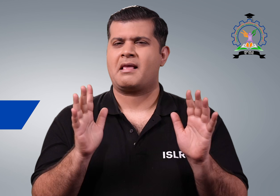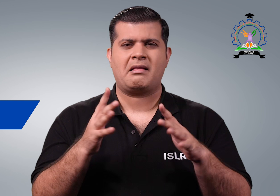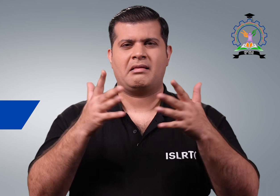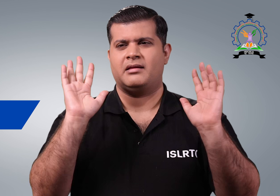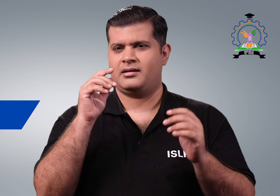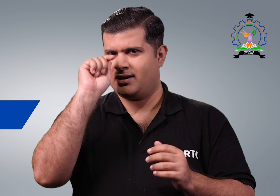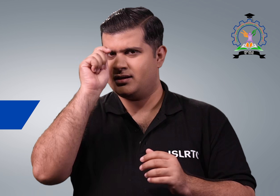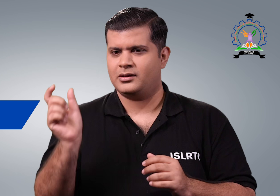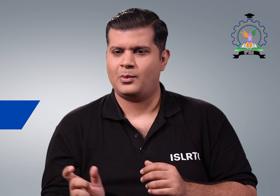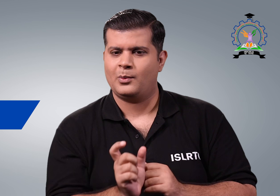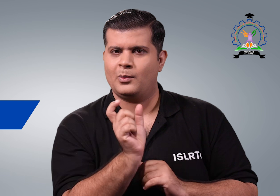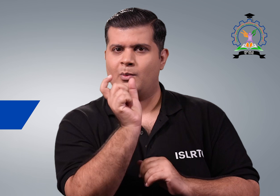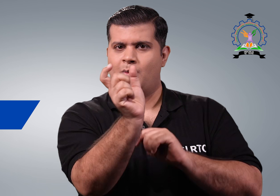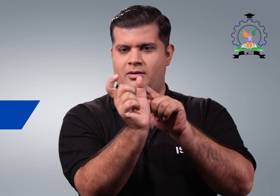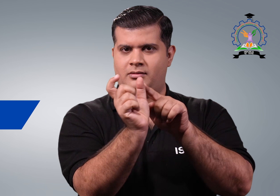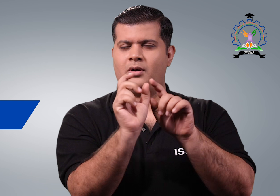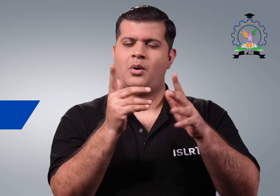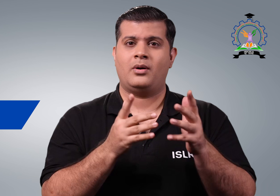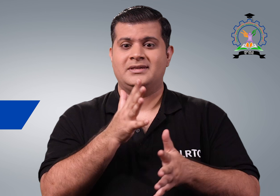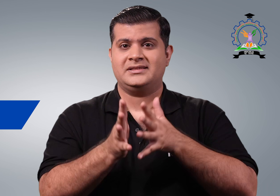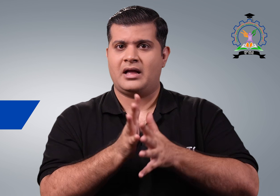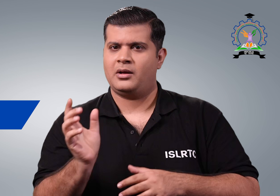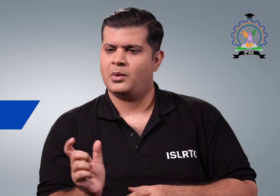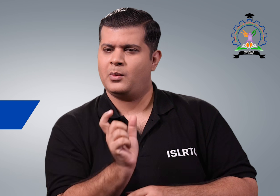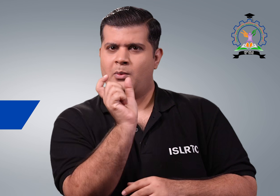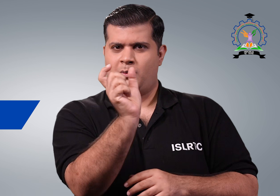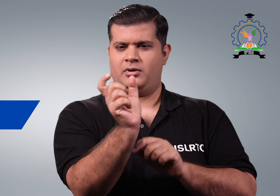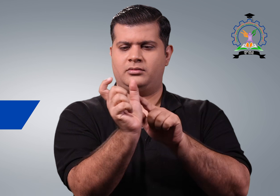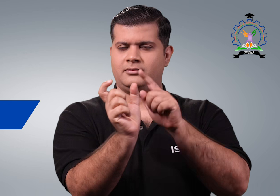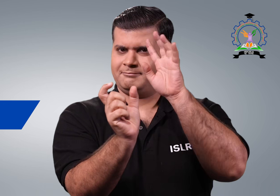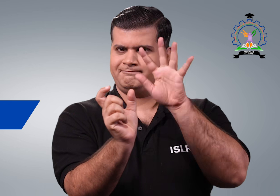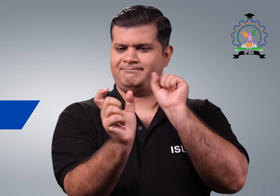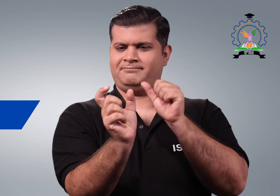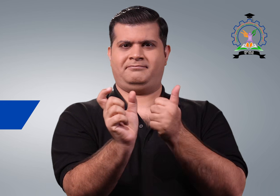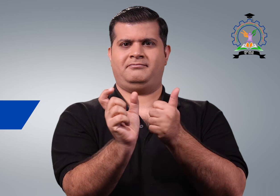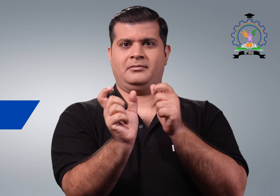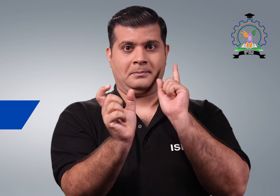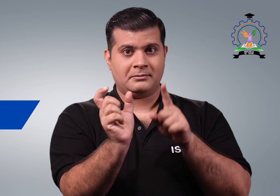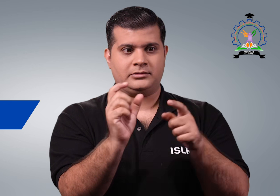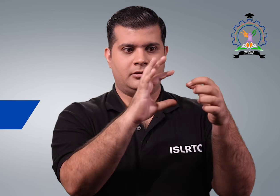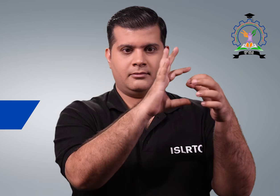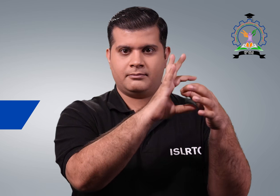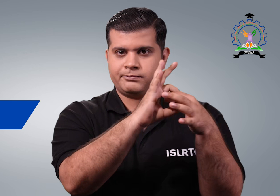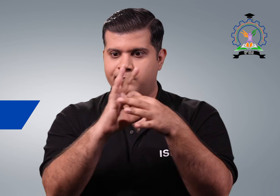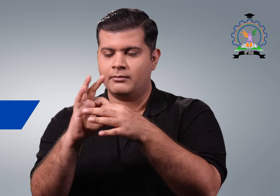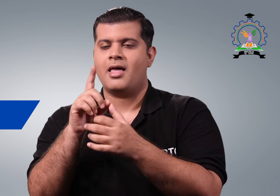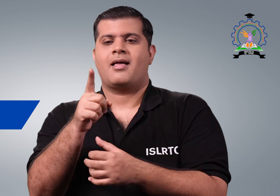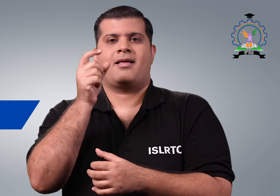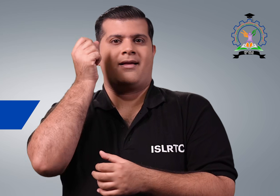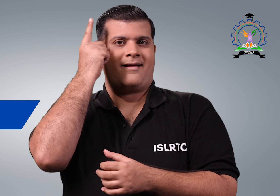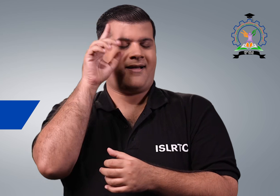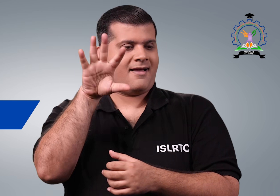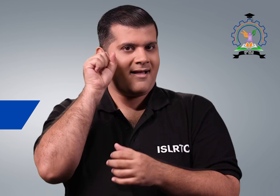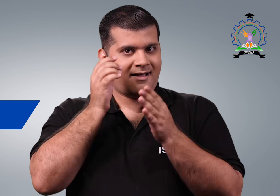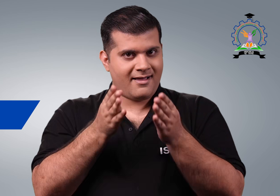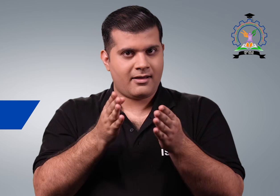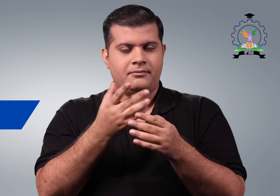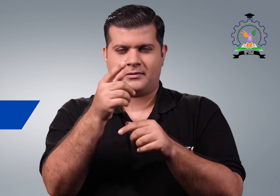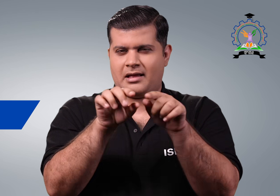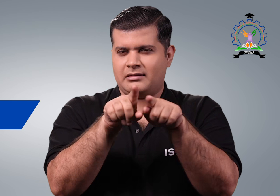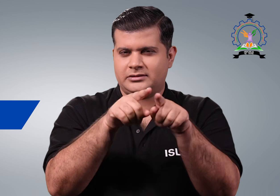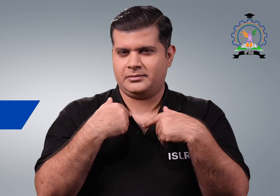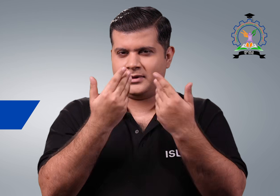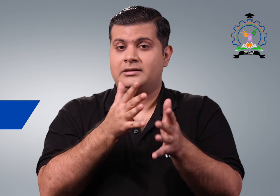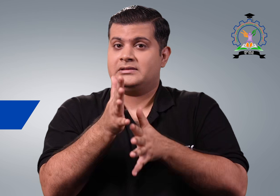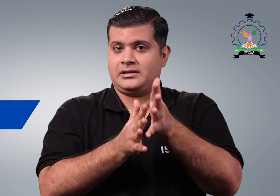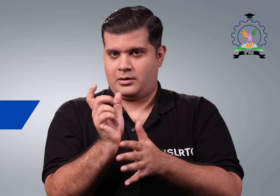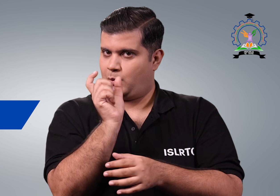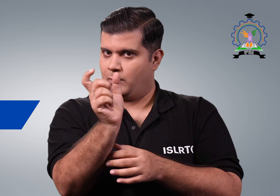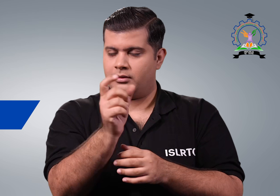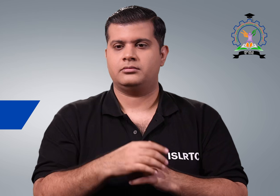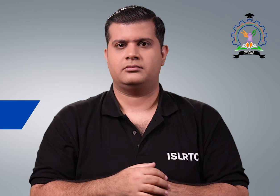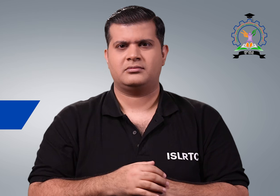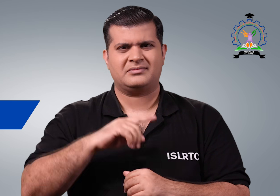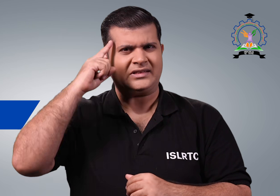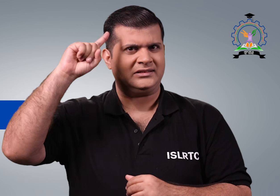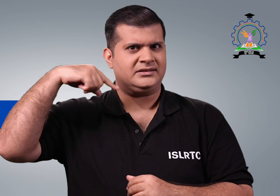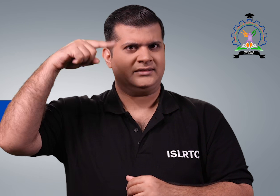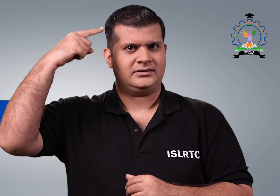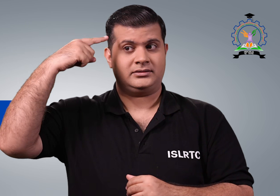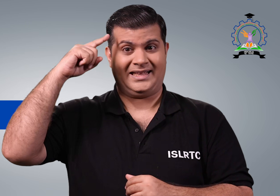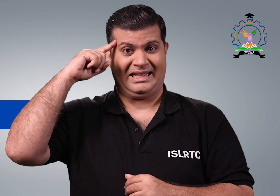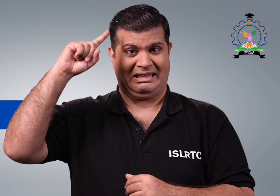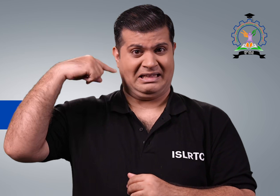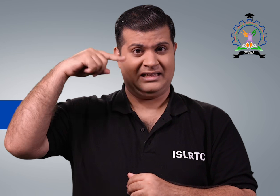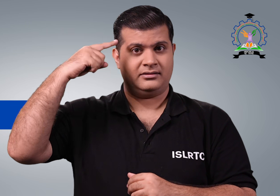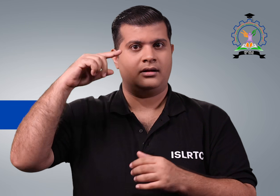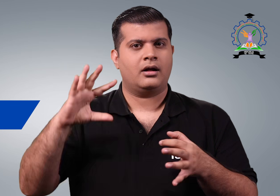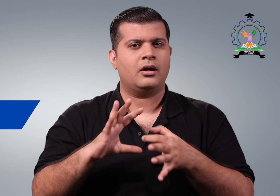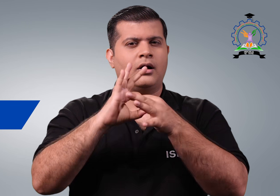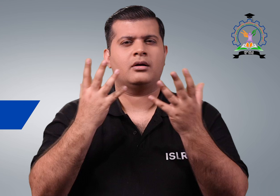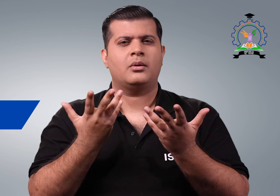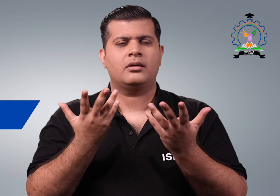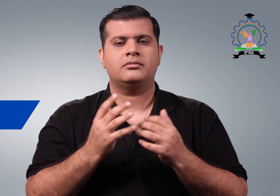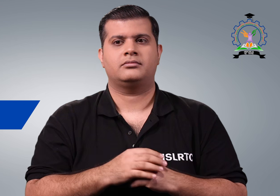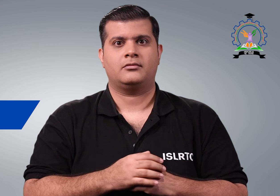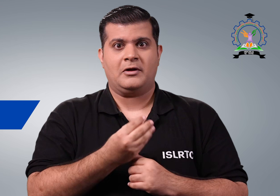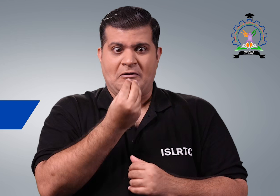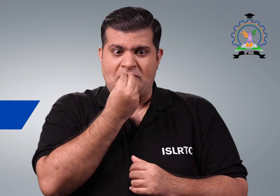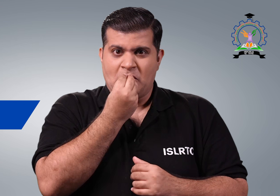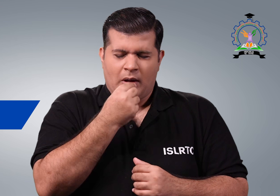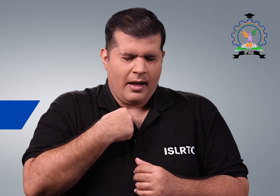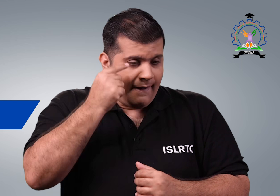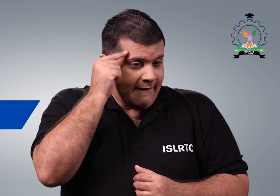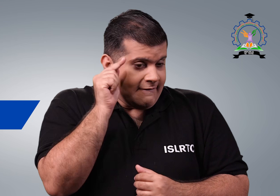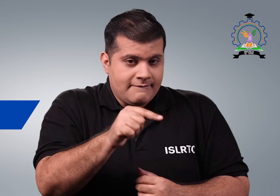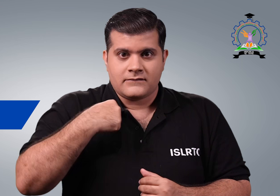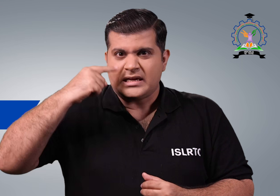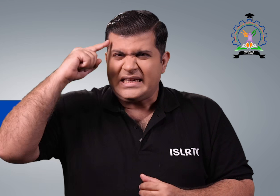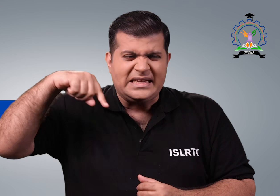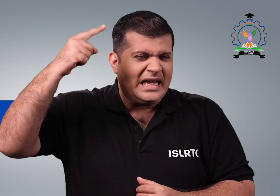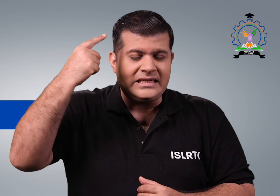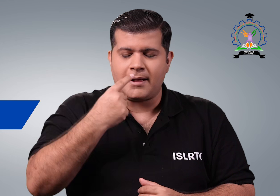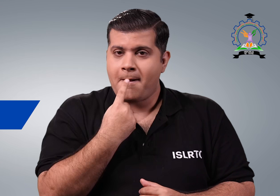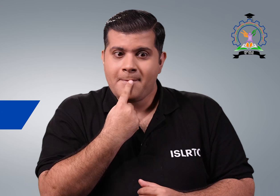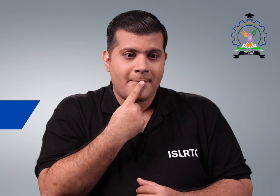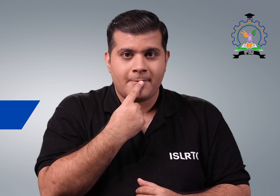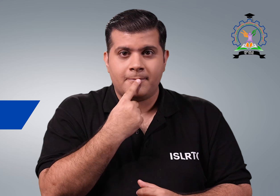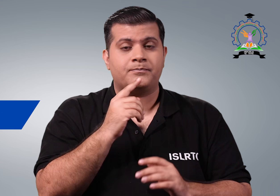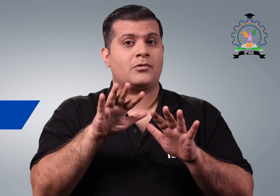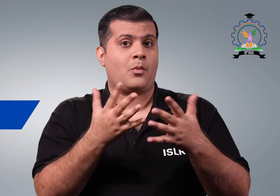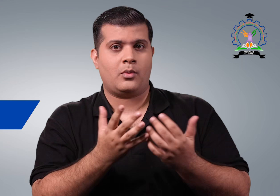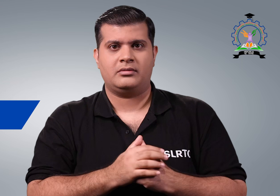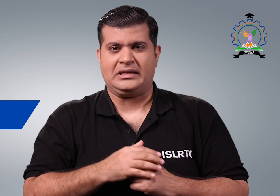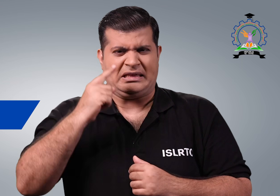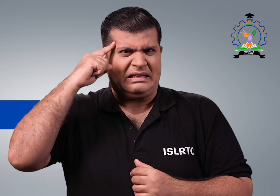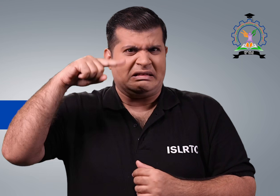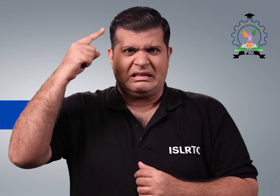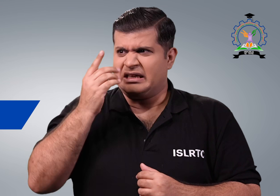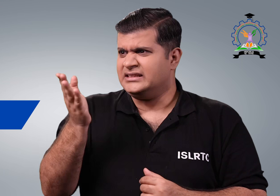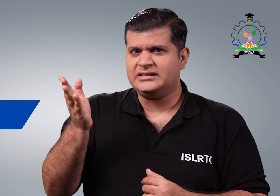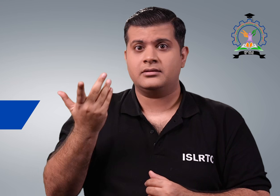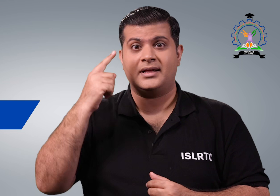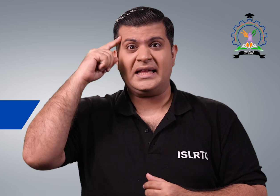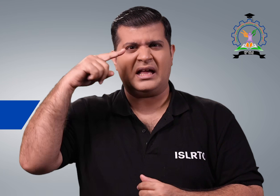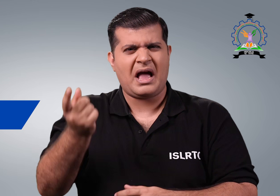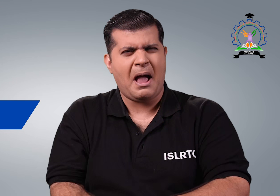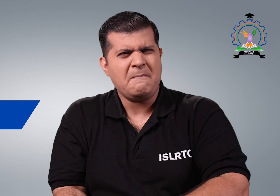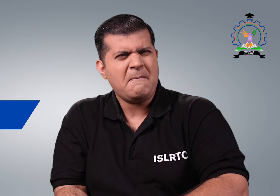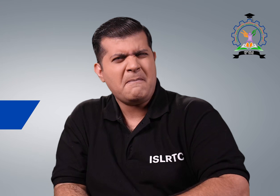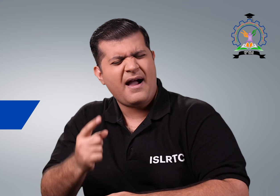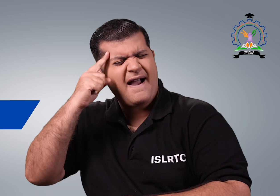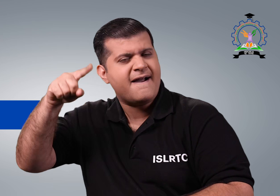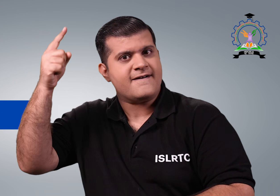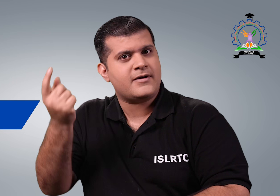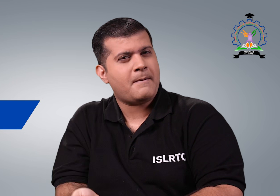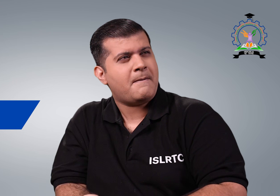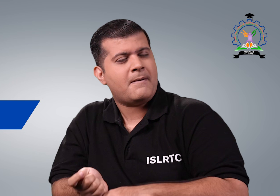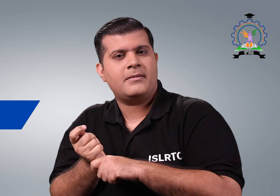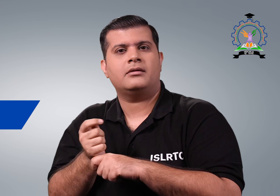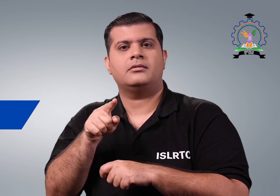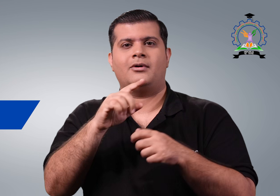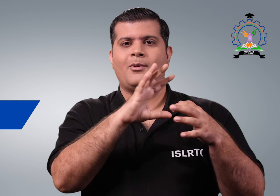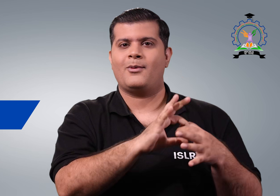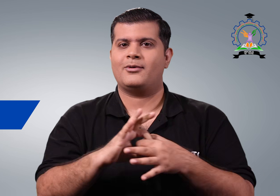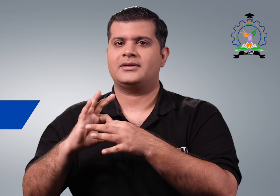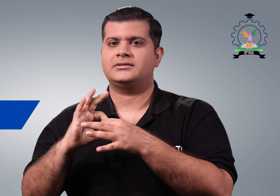Context helps you understand the meaning of a word or sign in English. For example, this is the sign for "crazy." For example in context, it could mean "crazy about food." Another example: The batsman hit the ball like crazy.